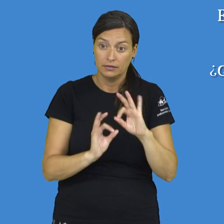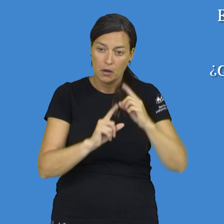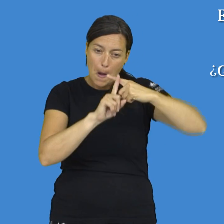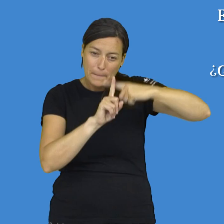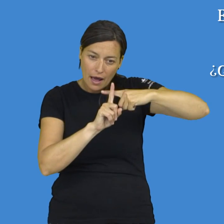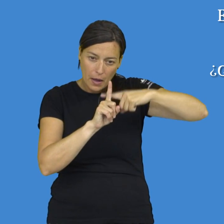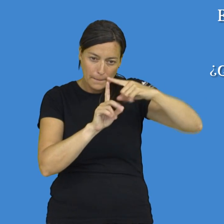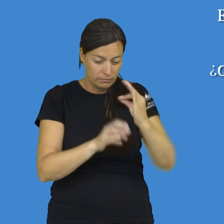nivel